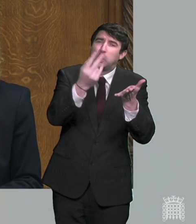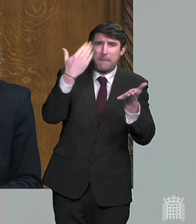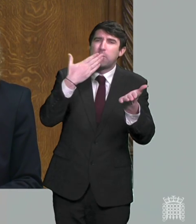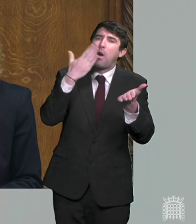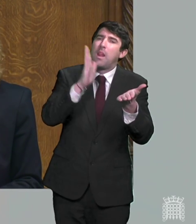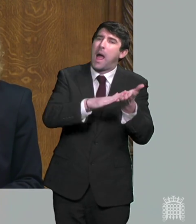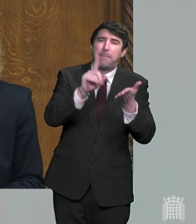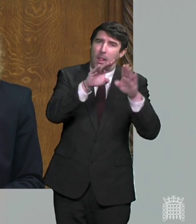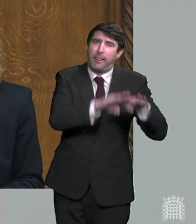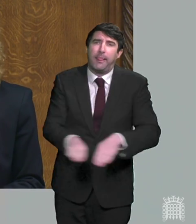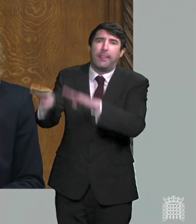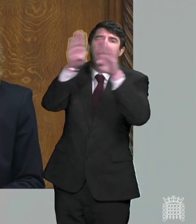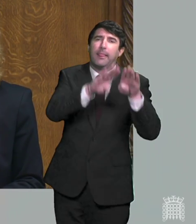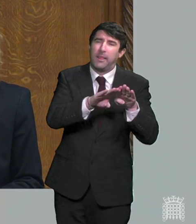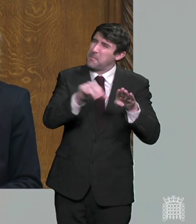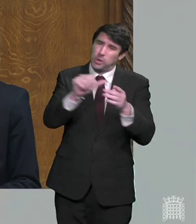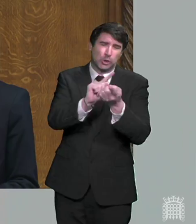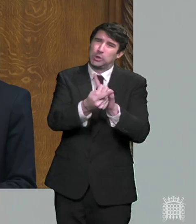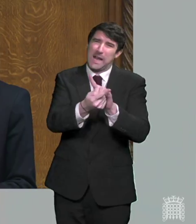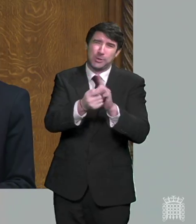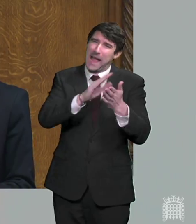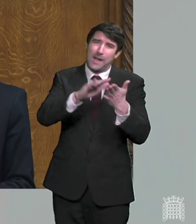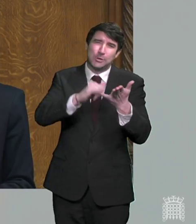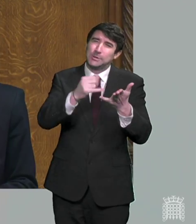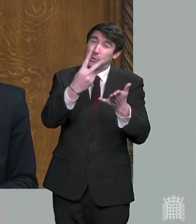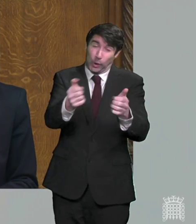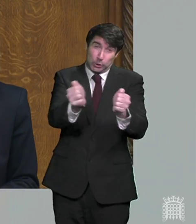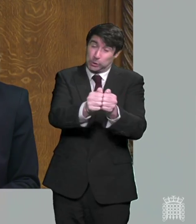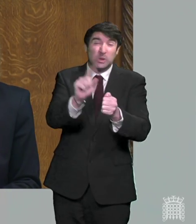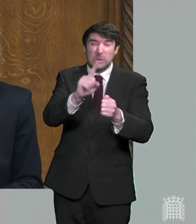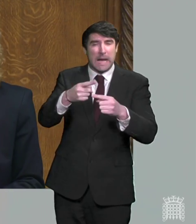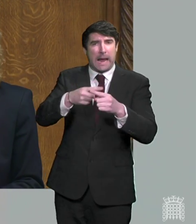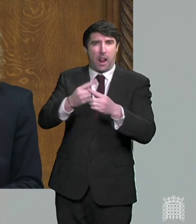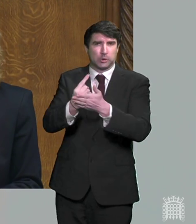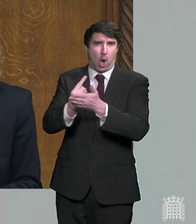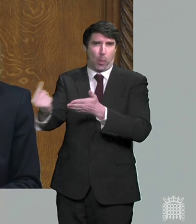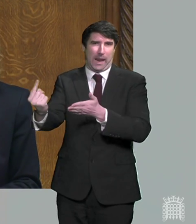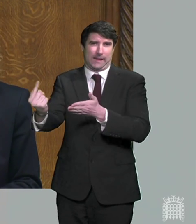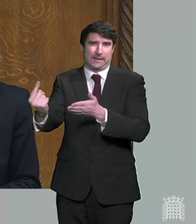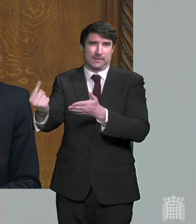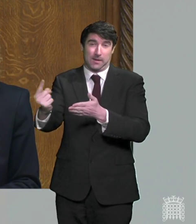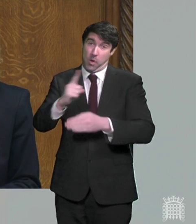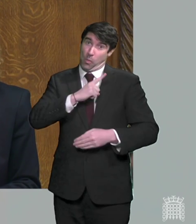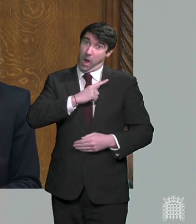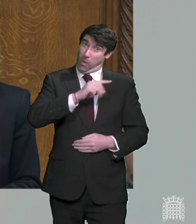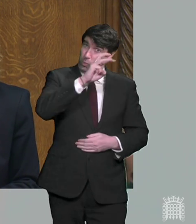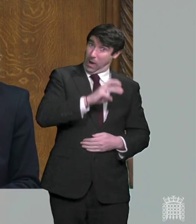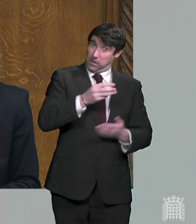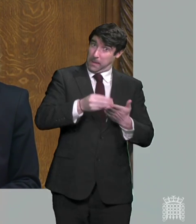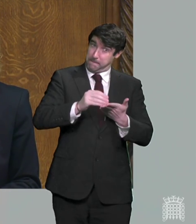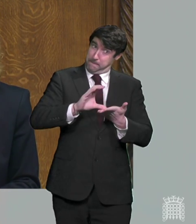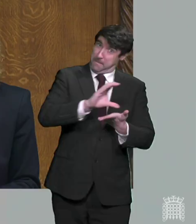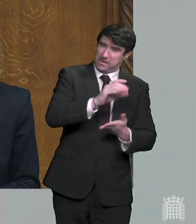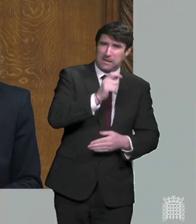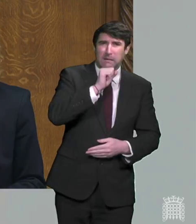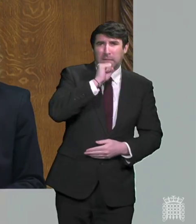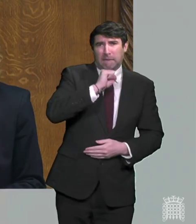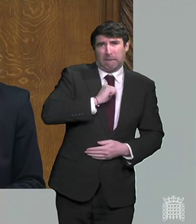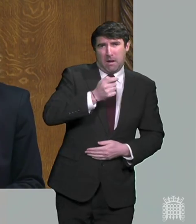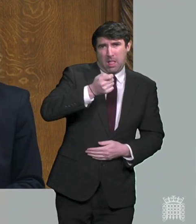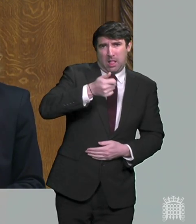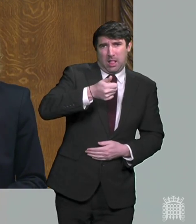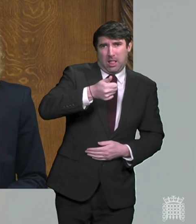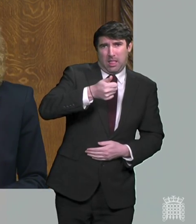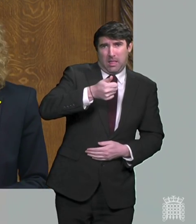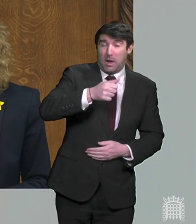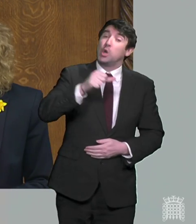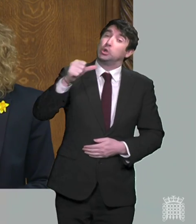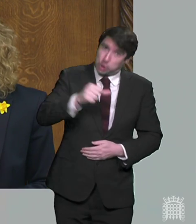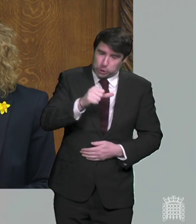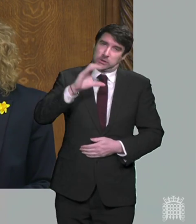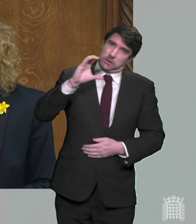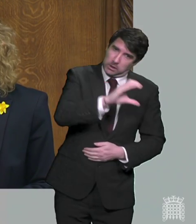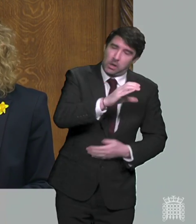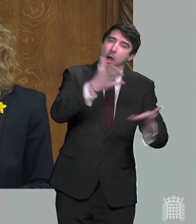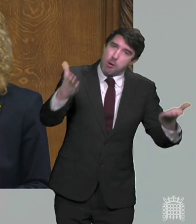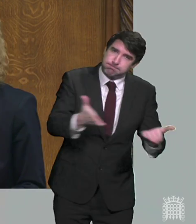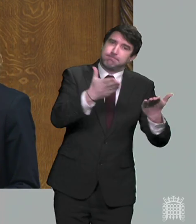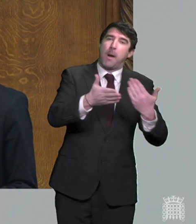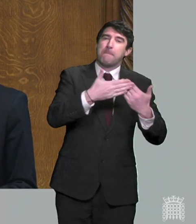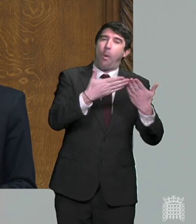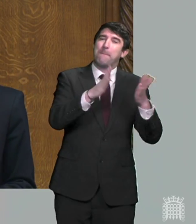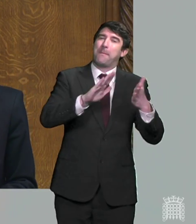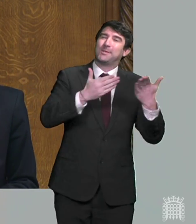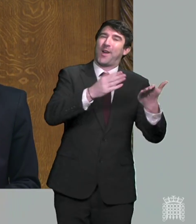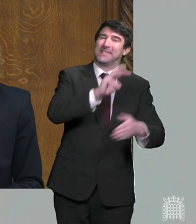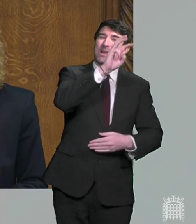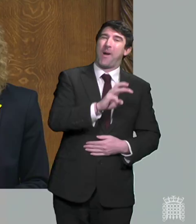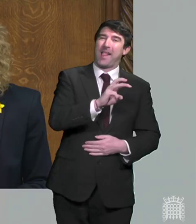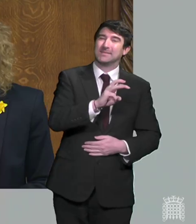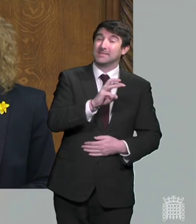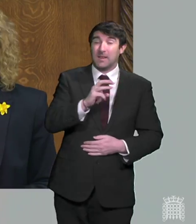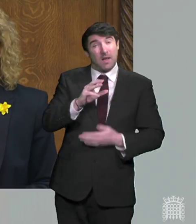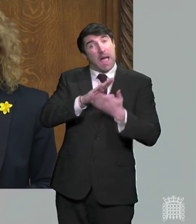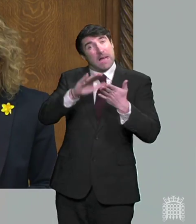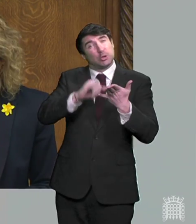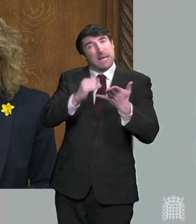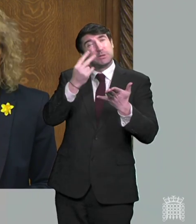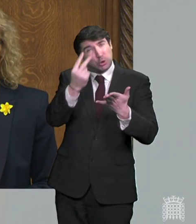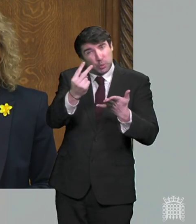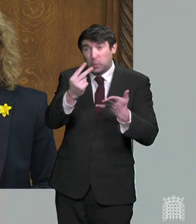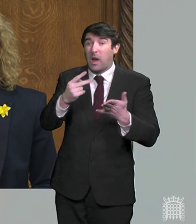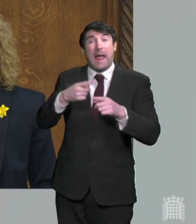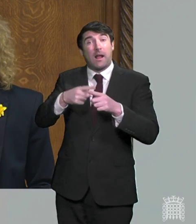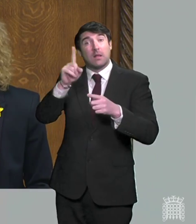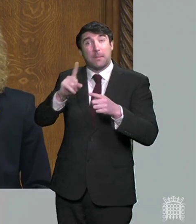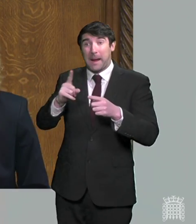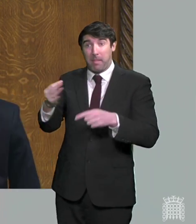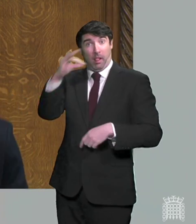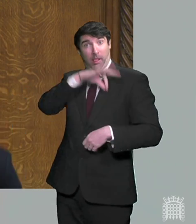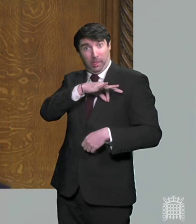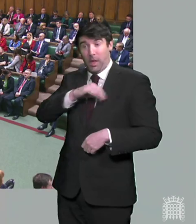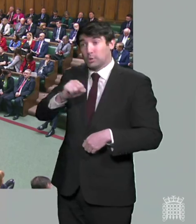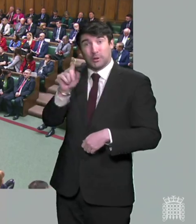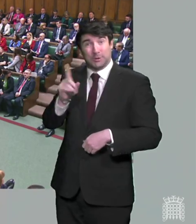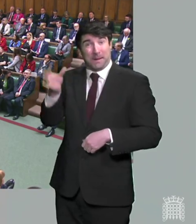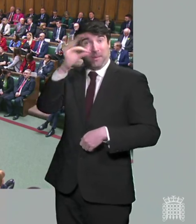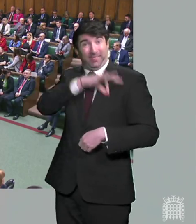Wales will then receive Barnett consequentials estimated at £5 billion, allowing the Welsh Labour Government to continue to expand public transport services, and people in Wales can then receive the same benefits from HS2 as those in England, Scotland and Northern Ireland.